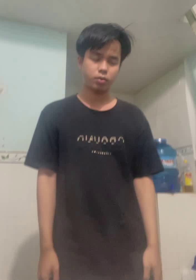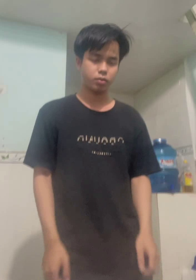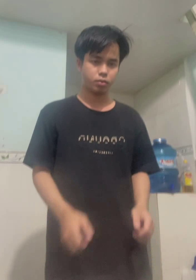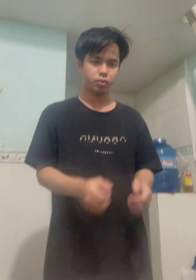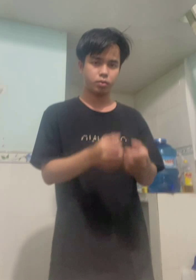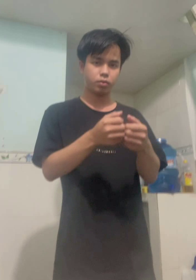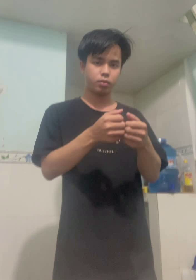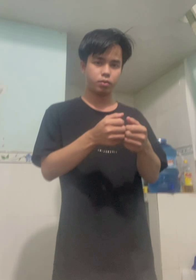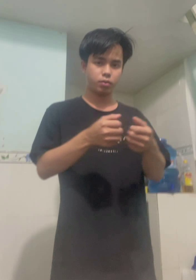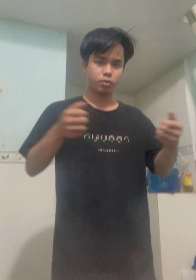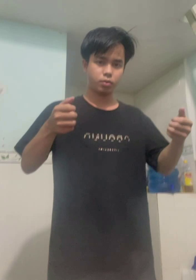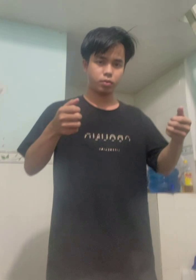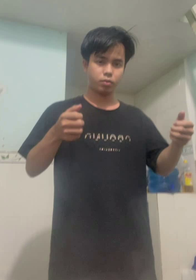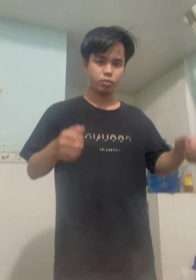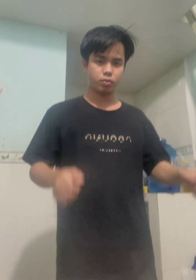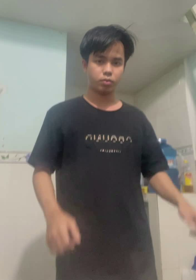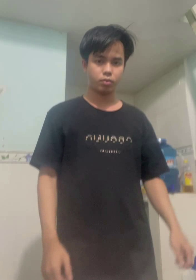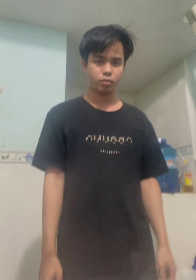chia cat